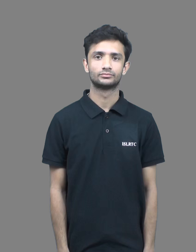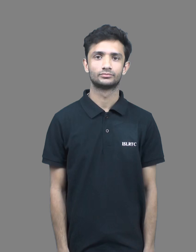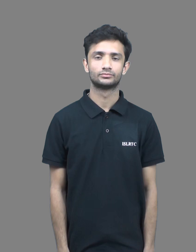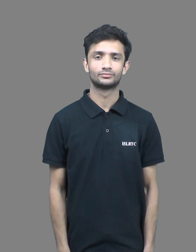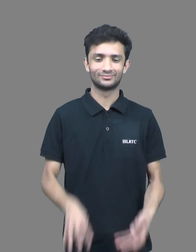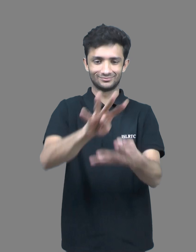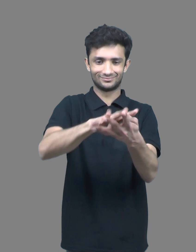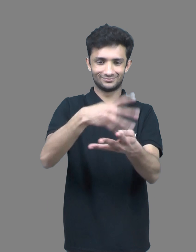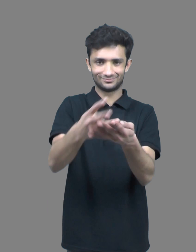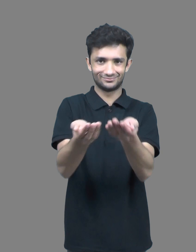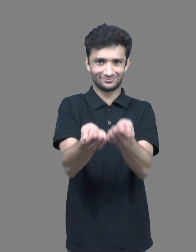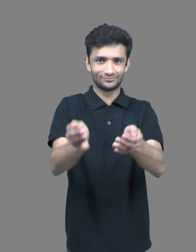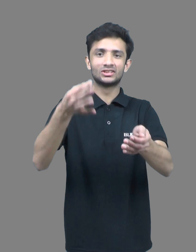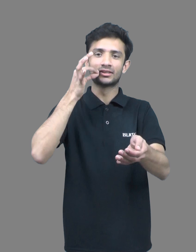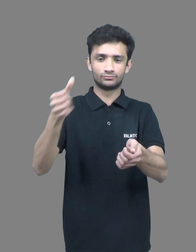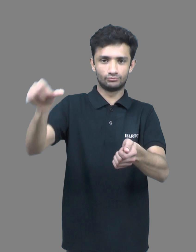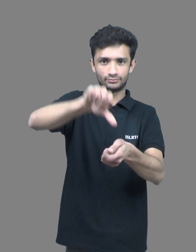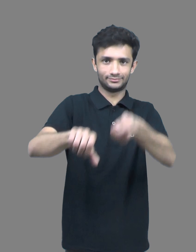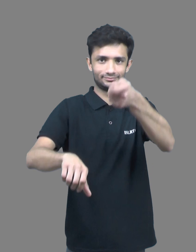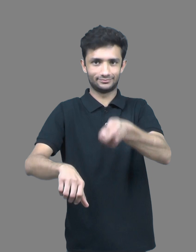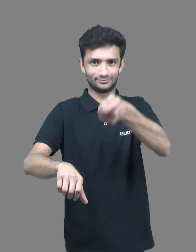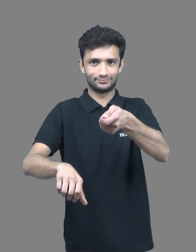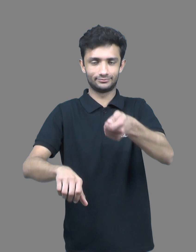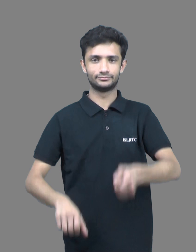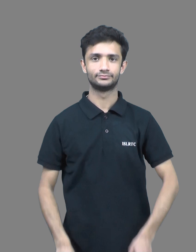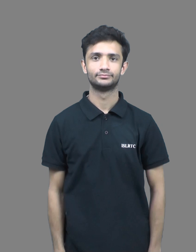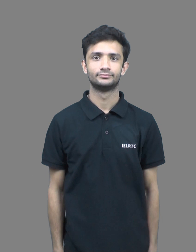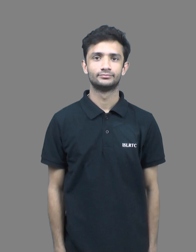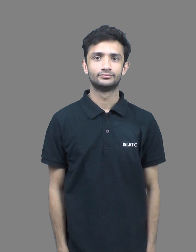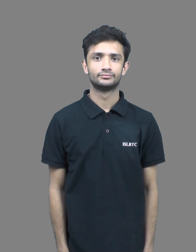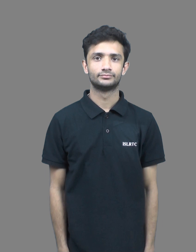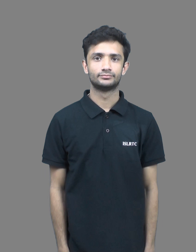Tea Strainer